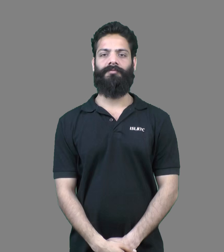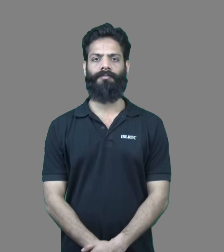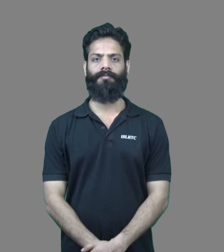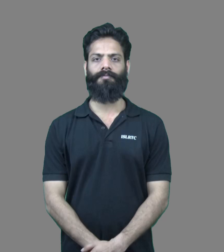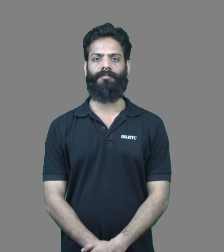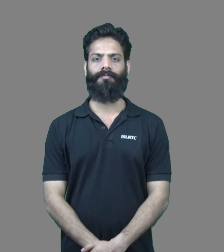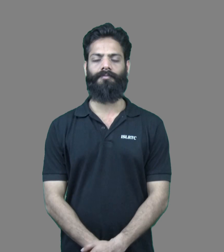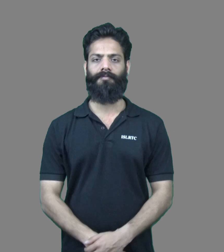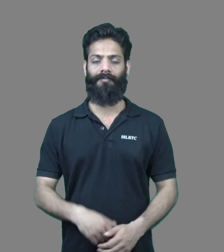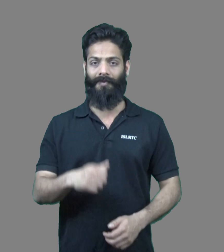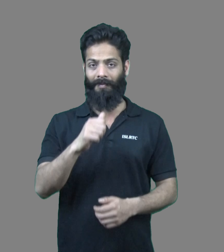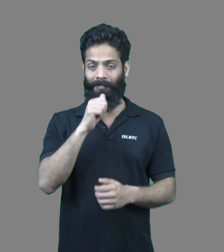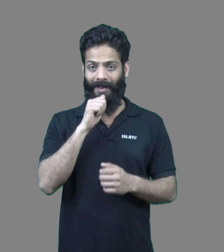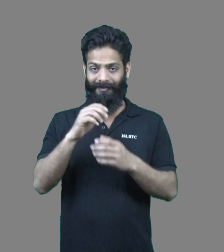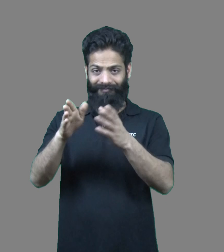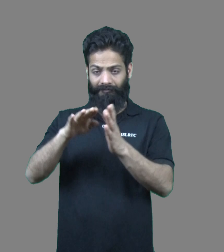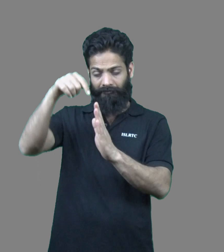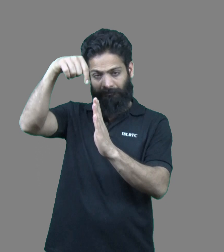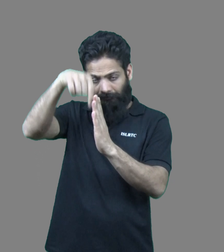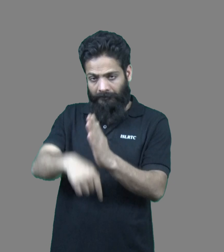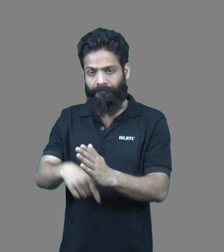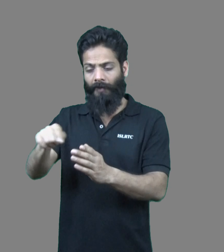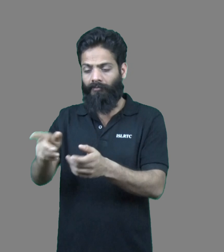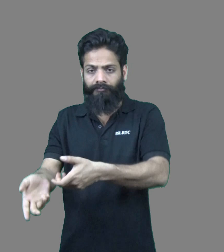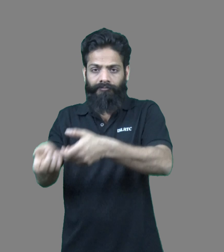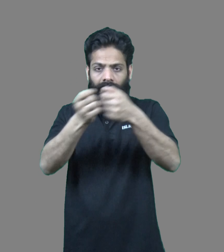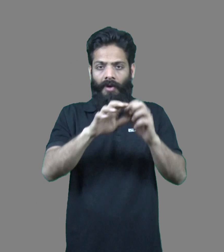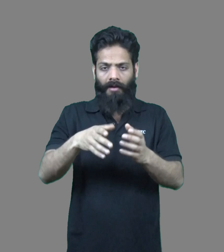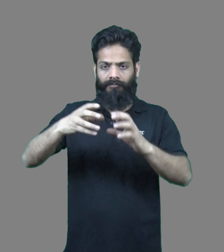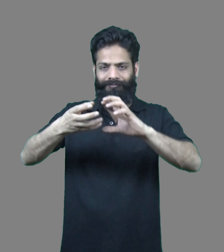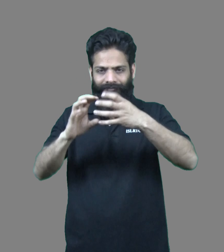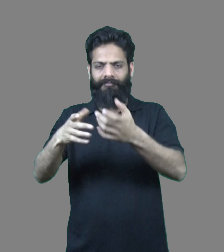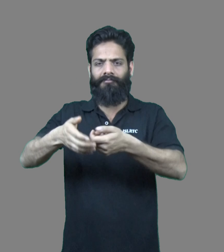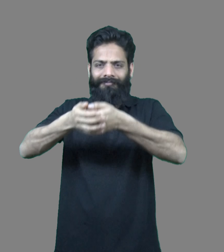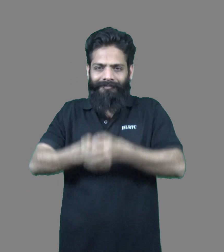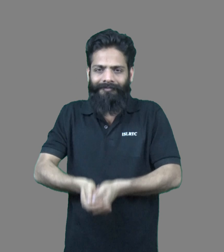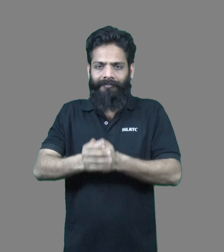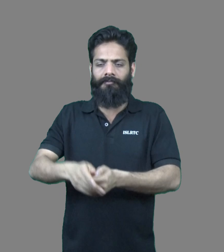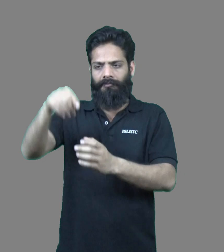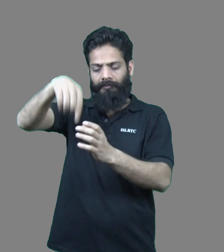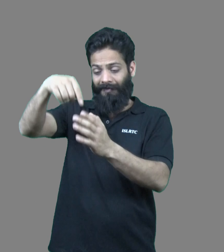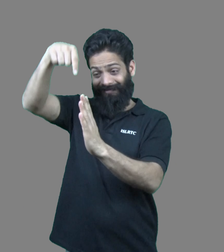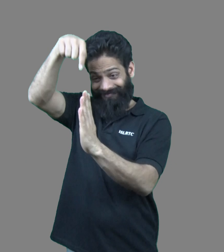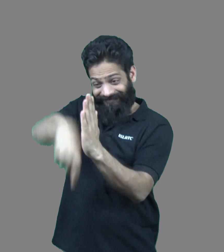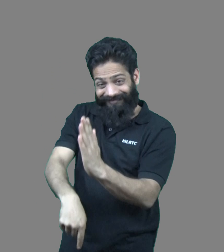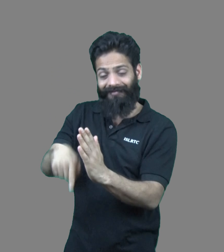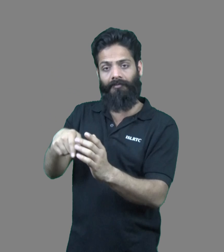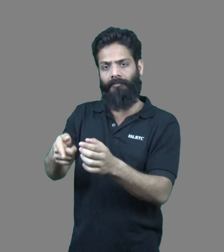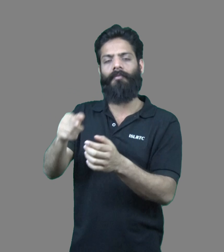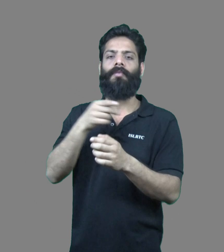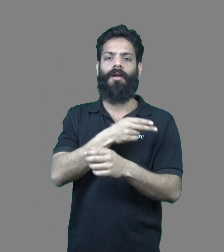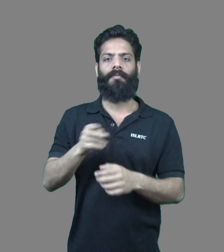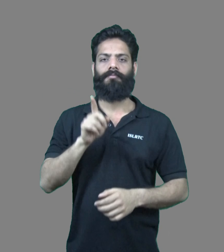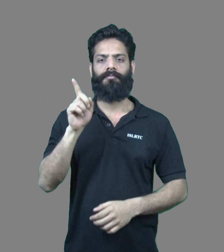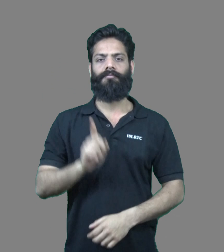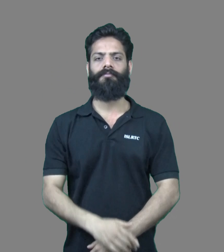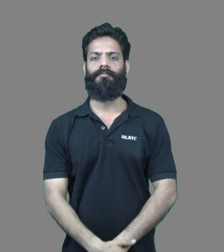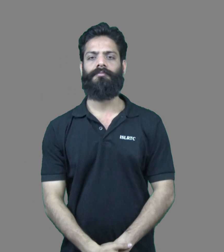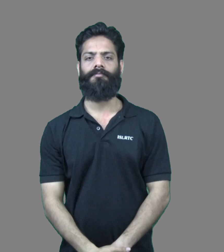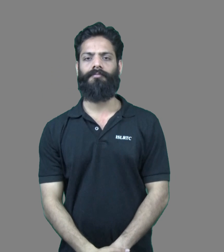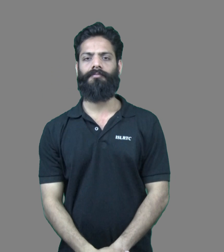Tube Well